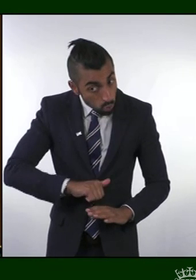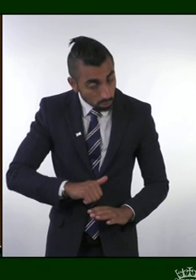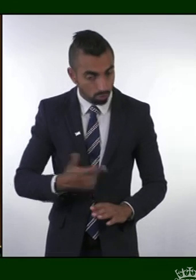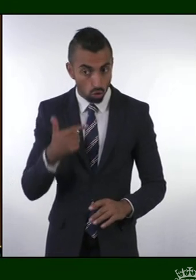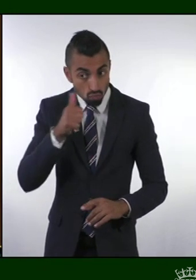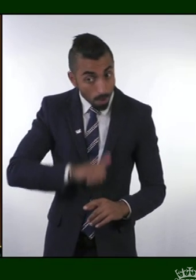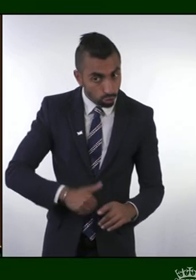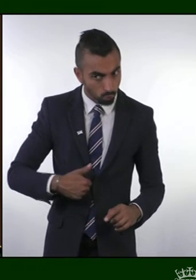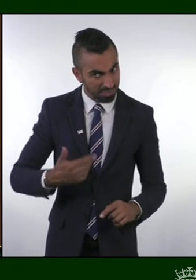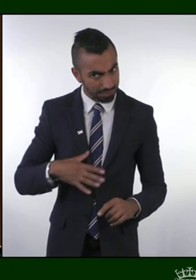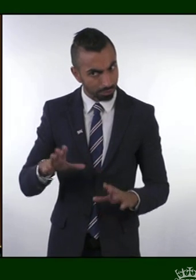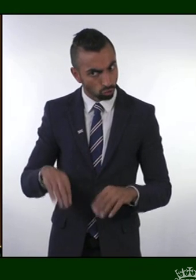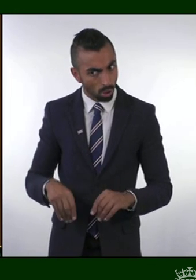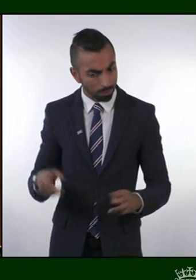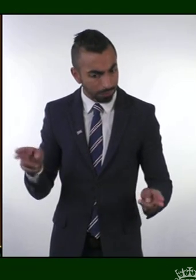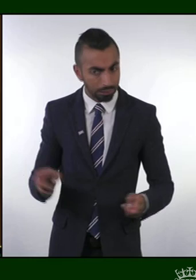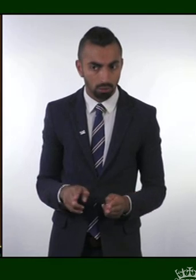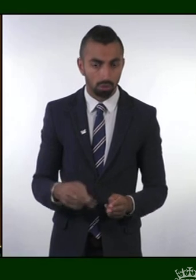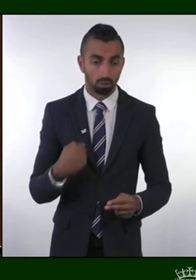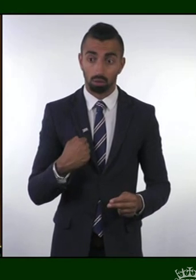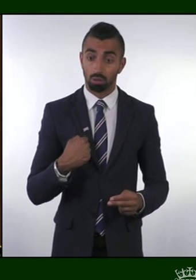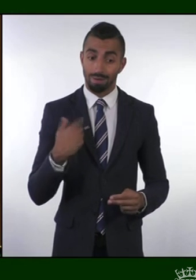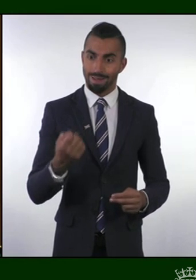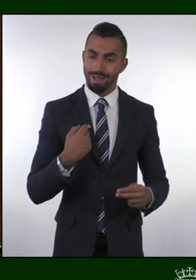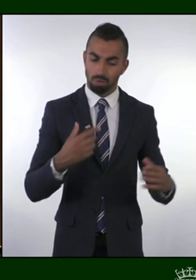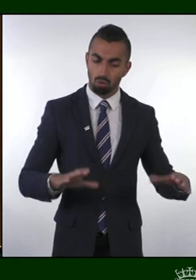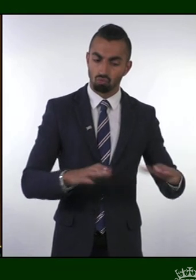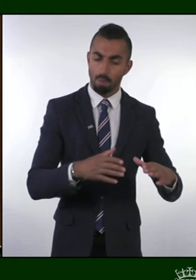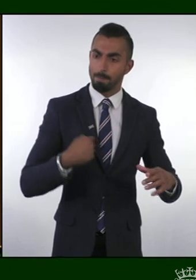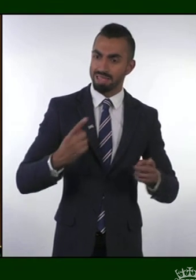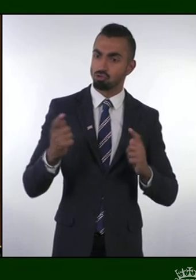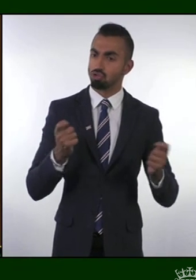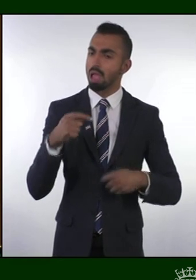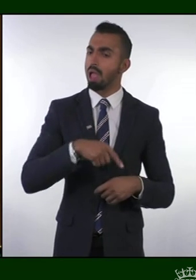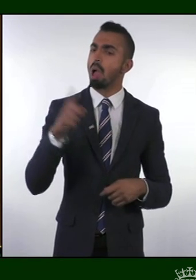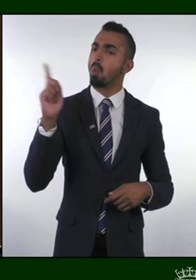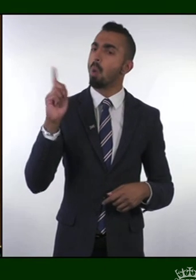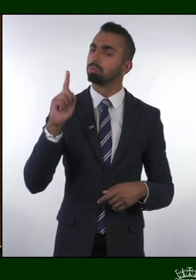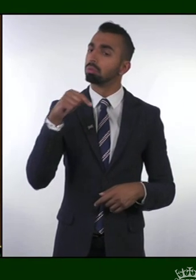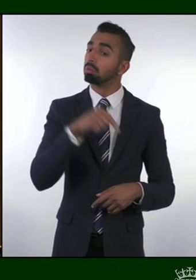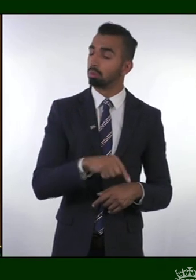As chair of the all-party parliamentary group on whistleblowing, I am very keen that we do that.